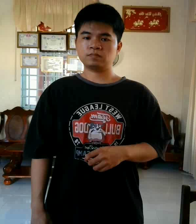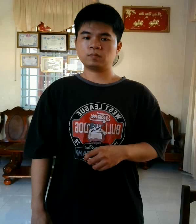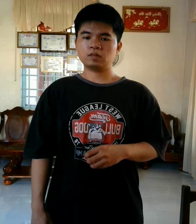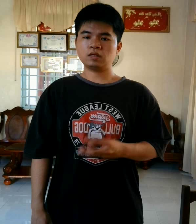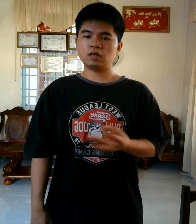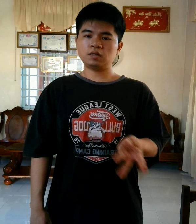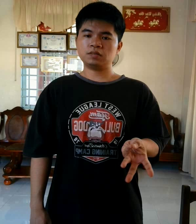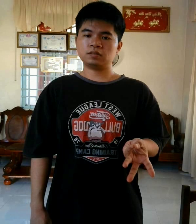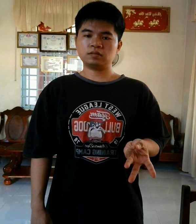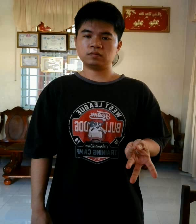it